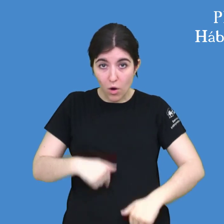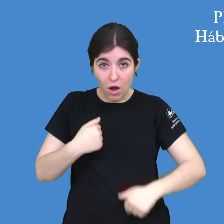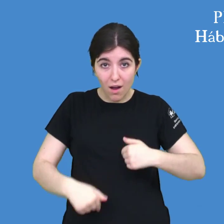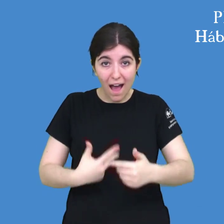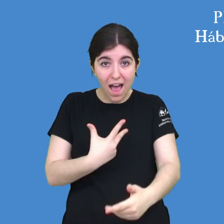circulación